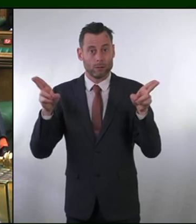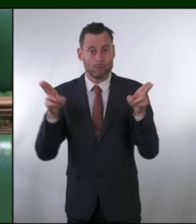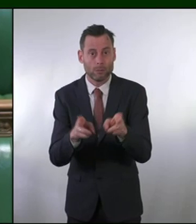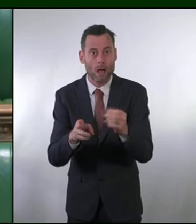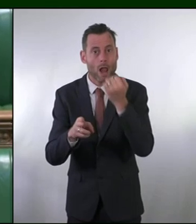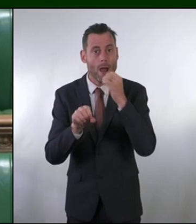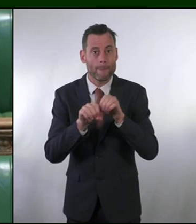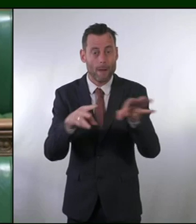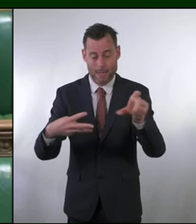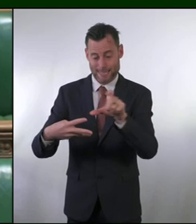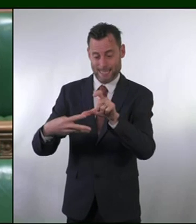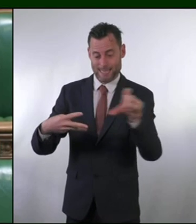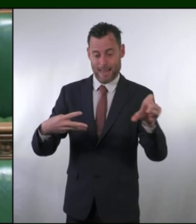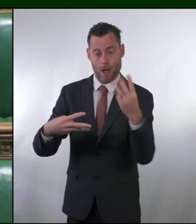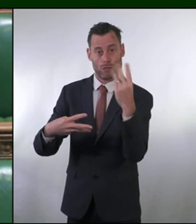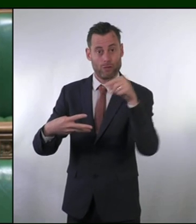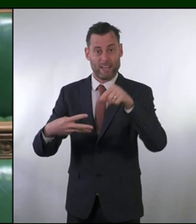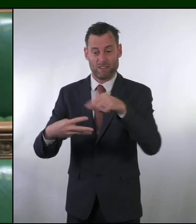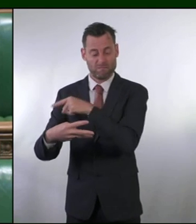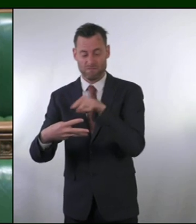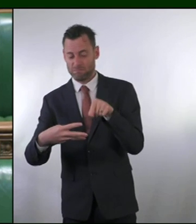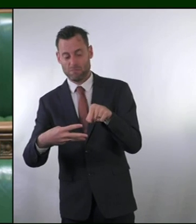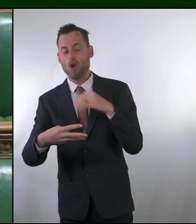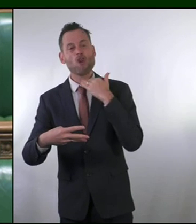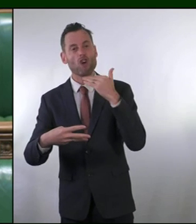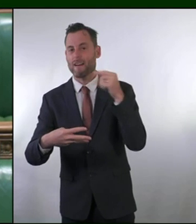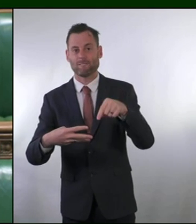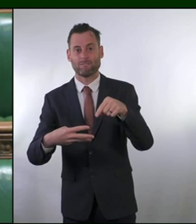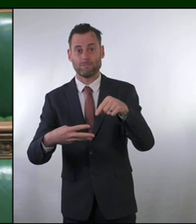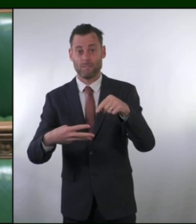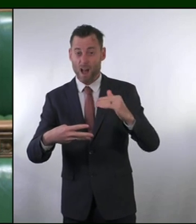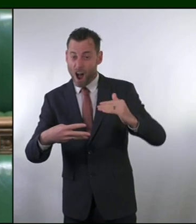That is tier 3—the highest tier.